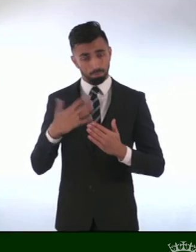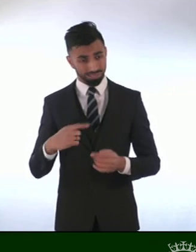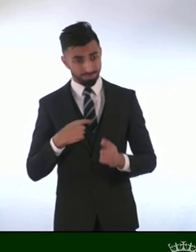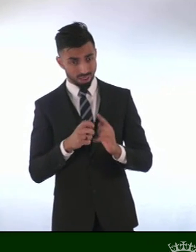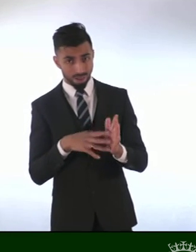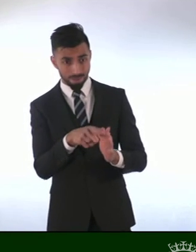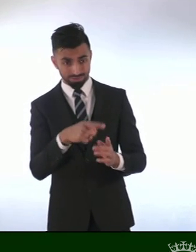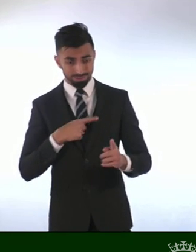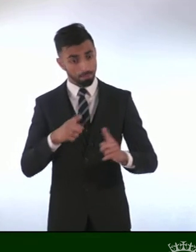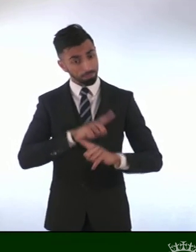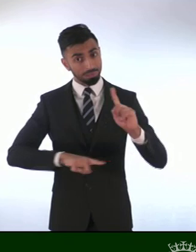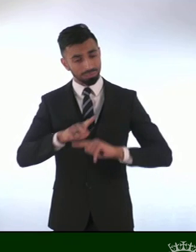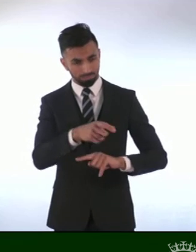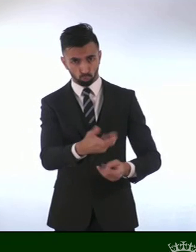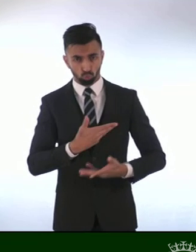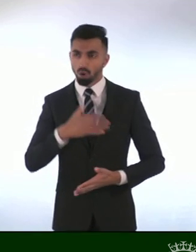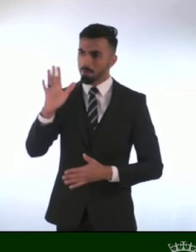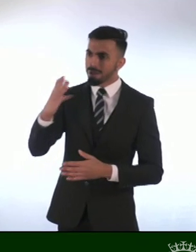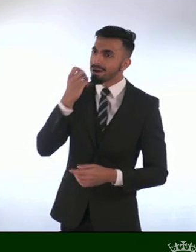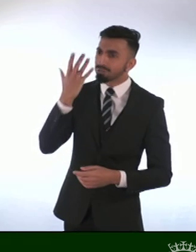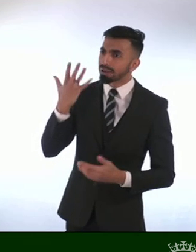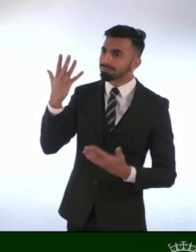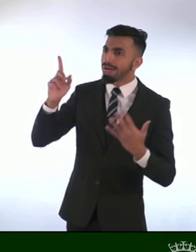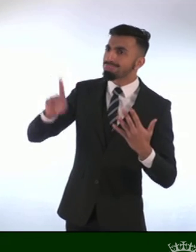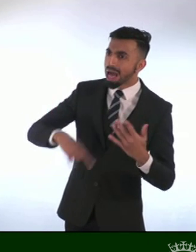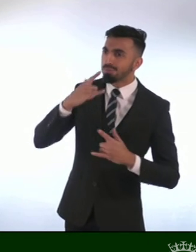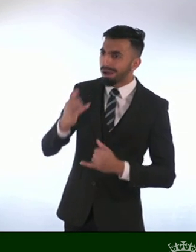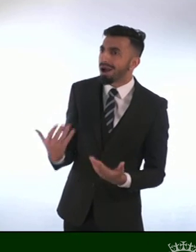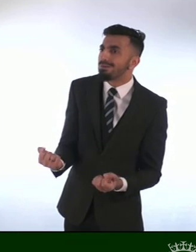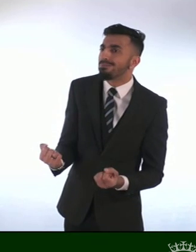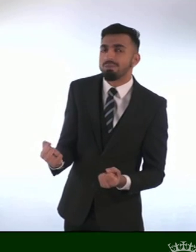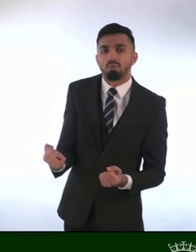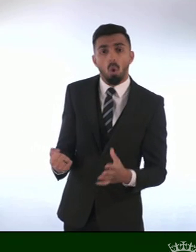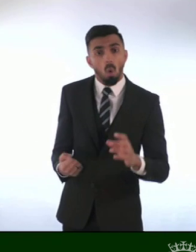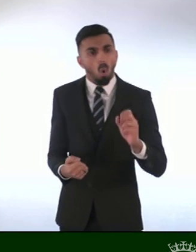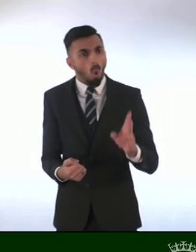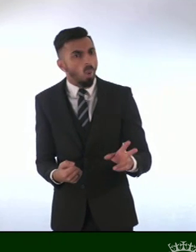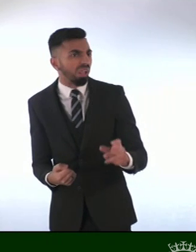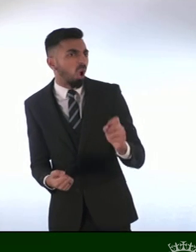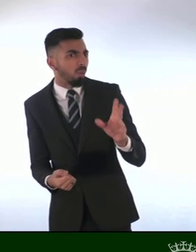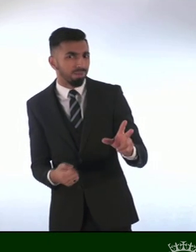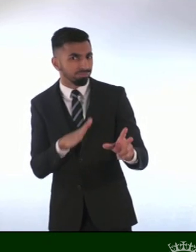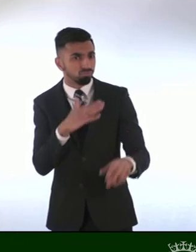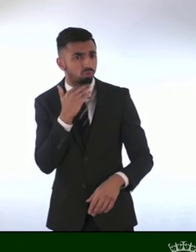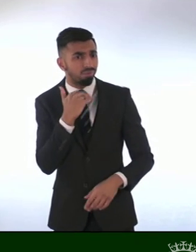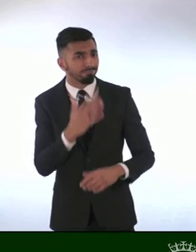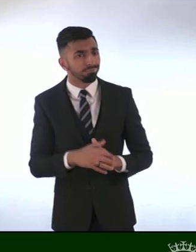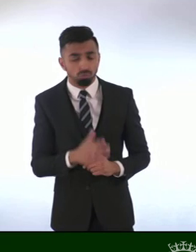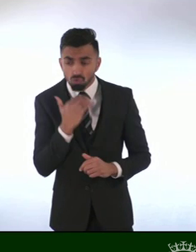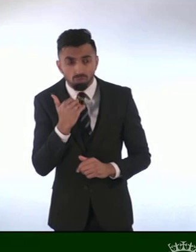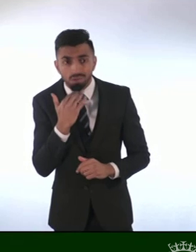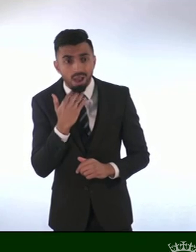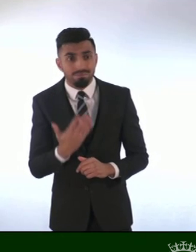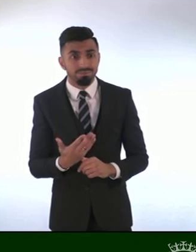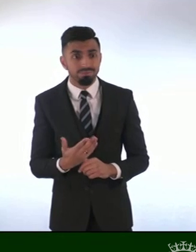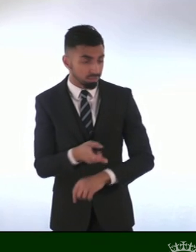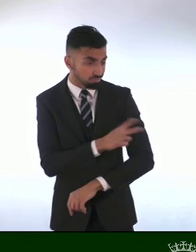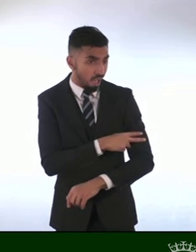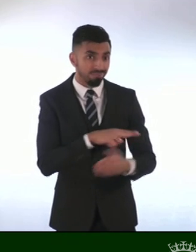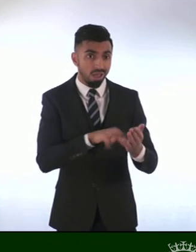That is better than none, obviously, but it is nowhere near even the number of people working in the NHS and the care sector.